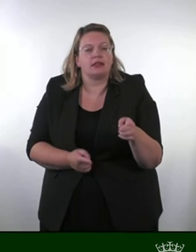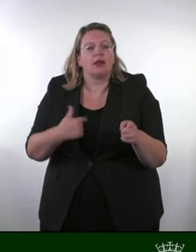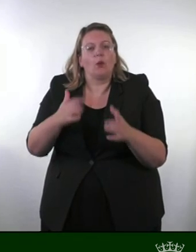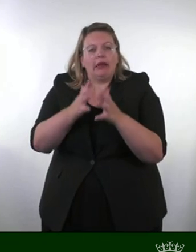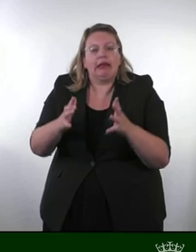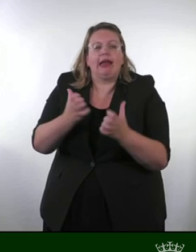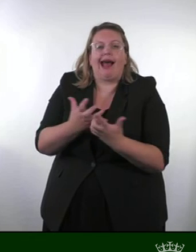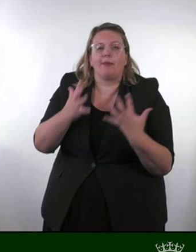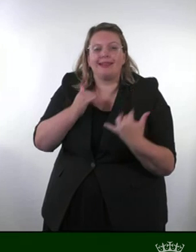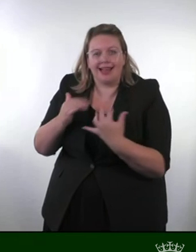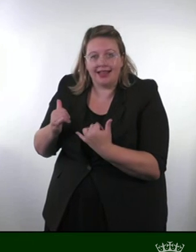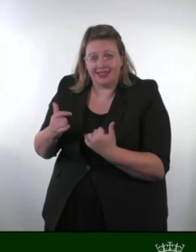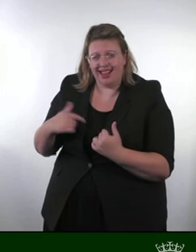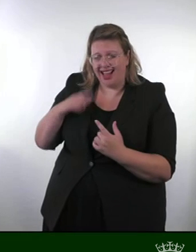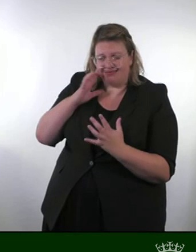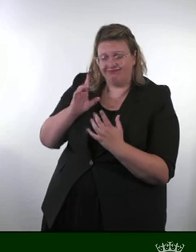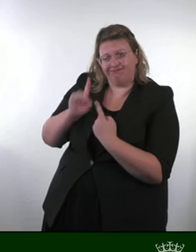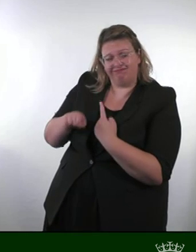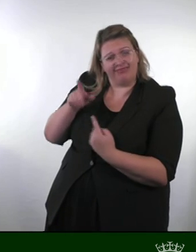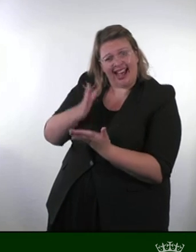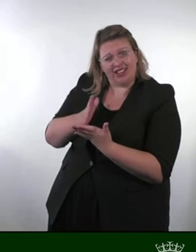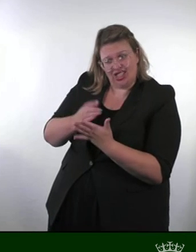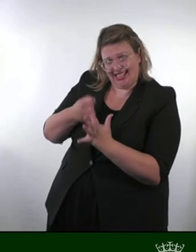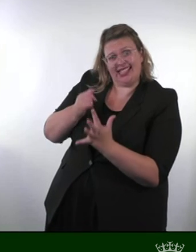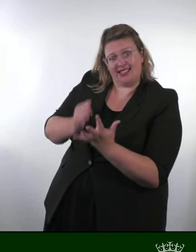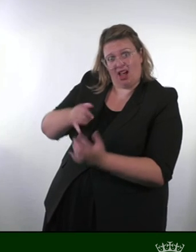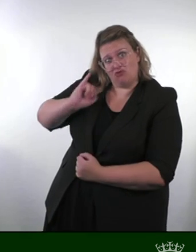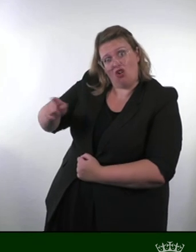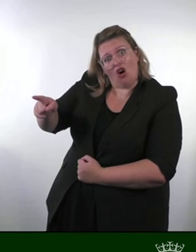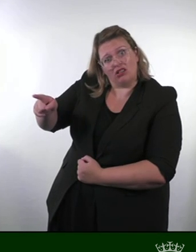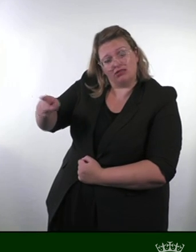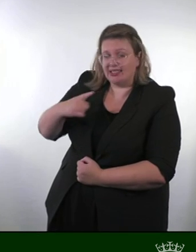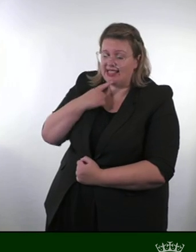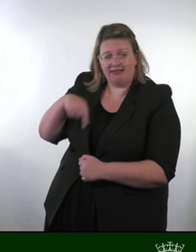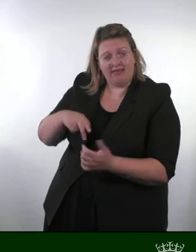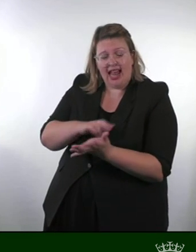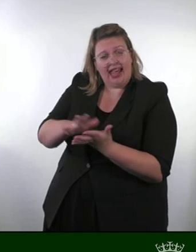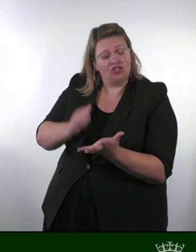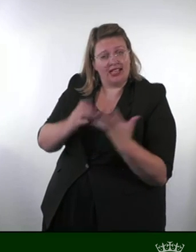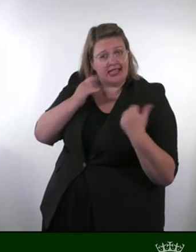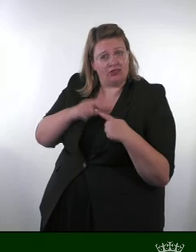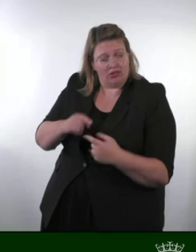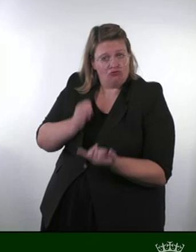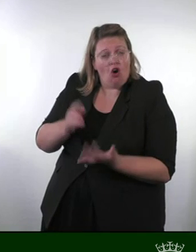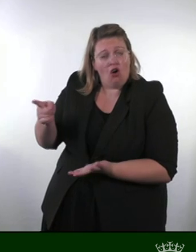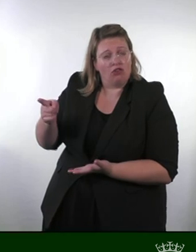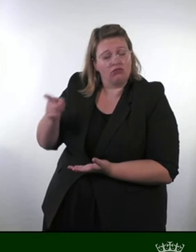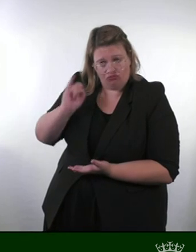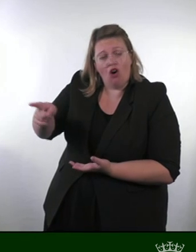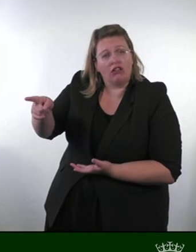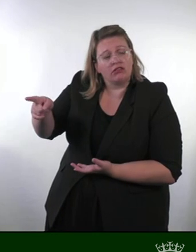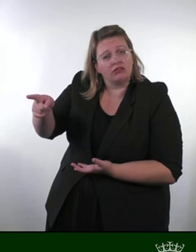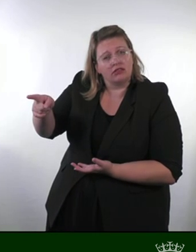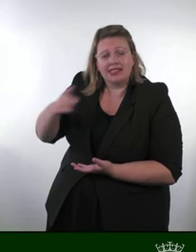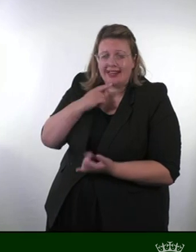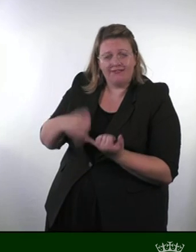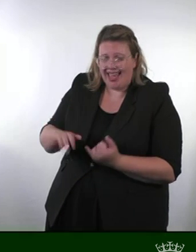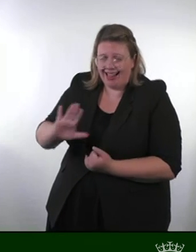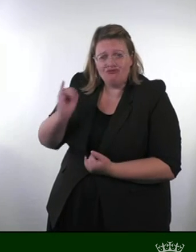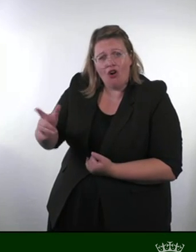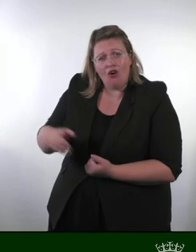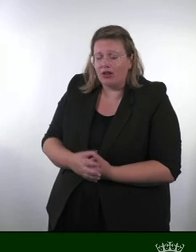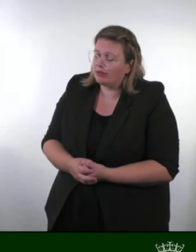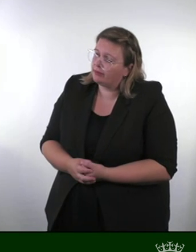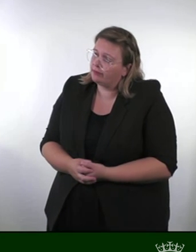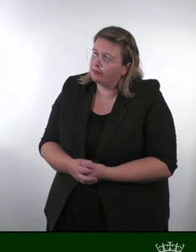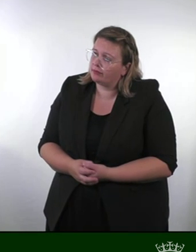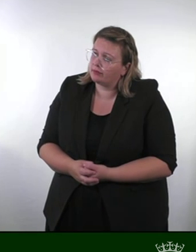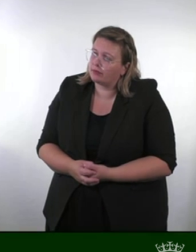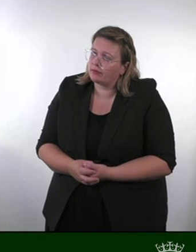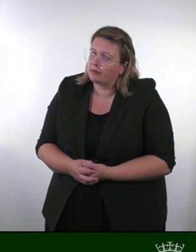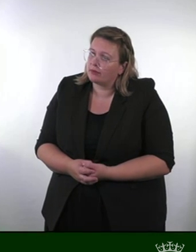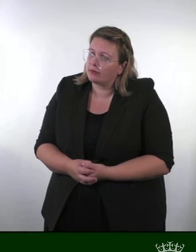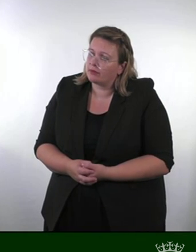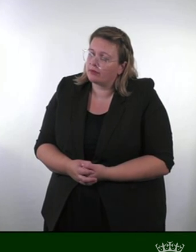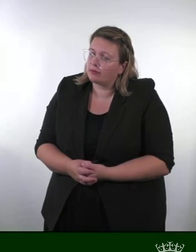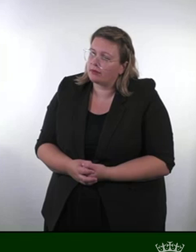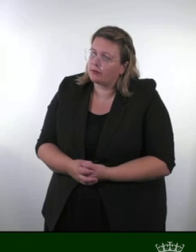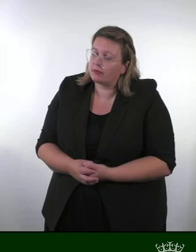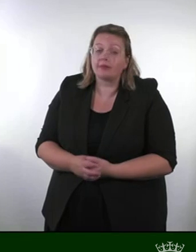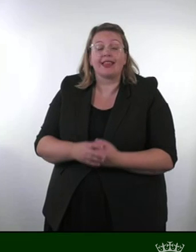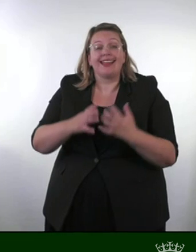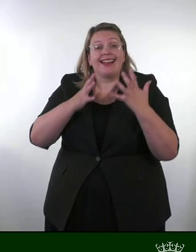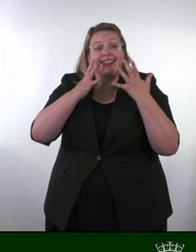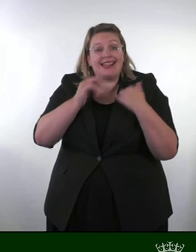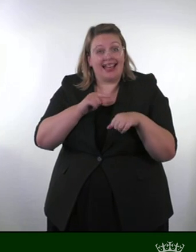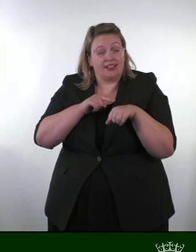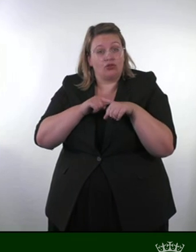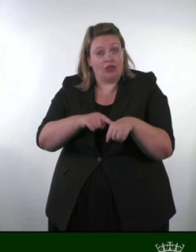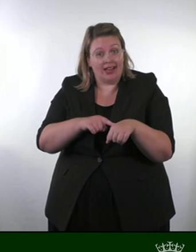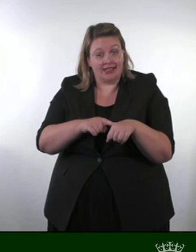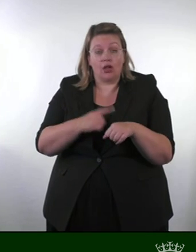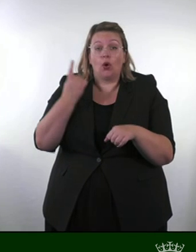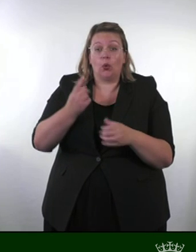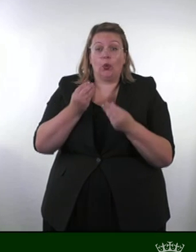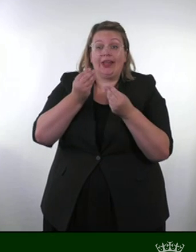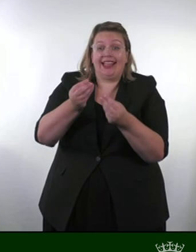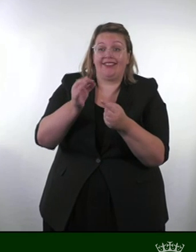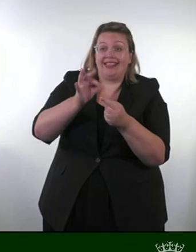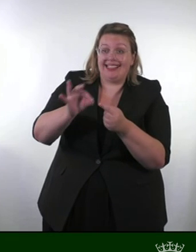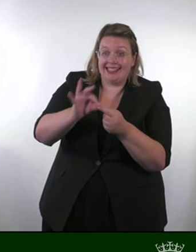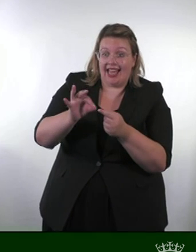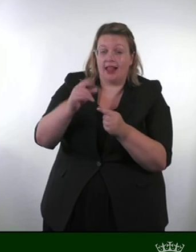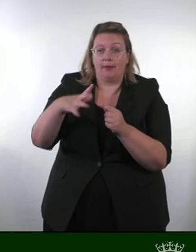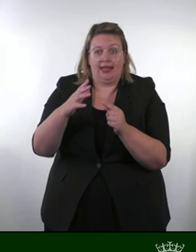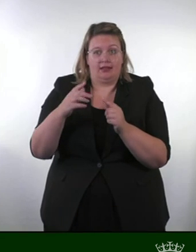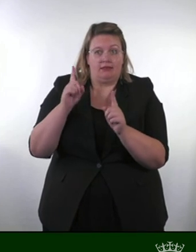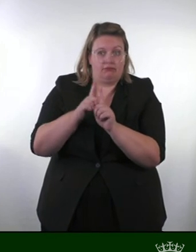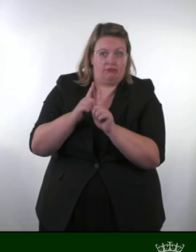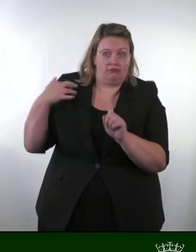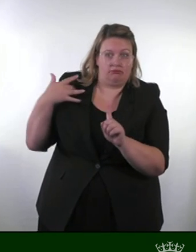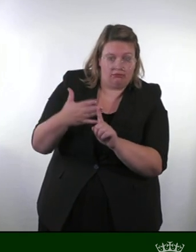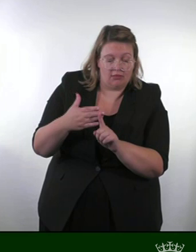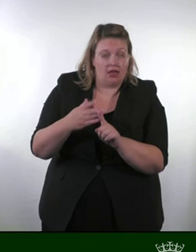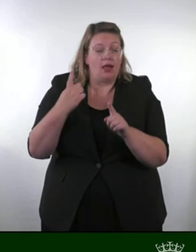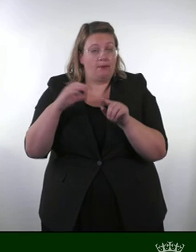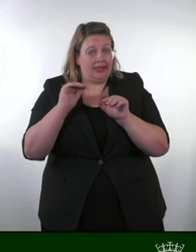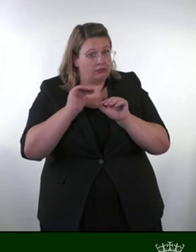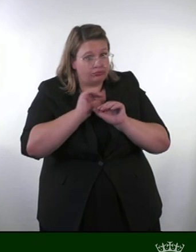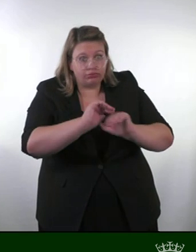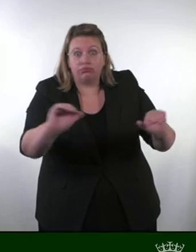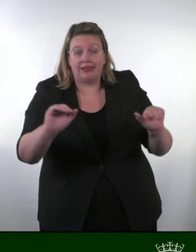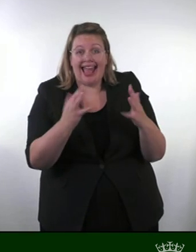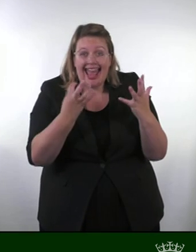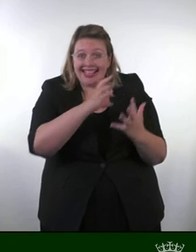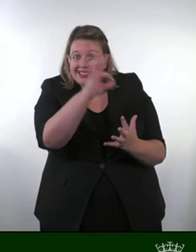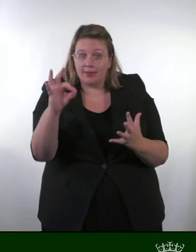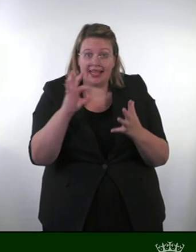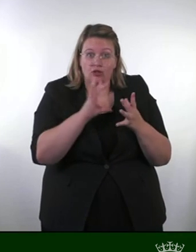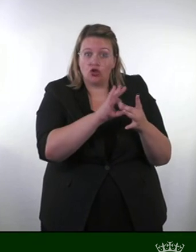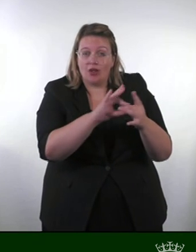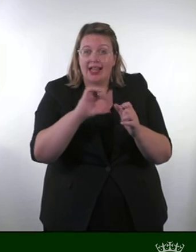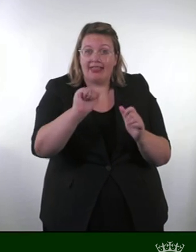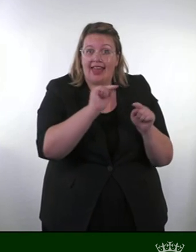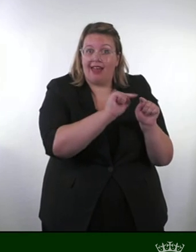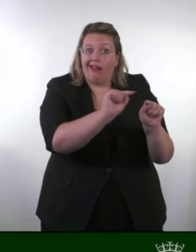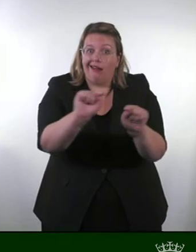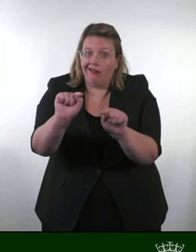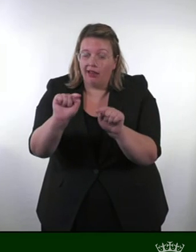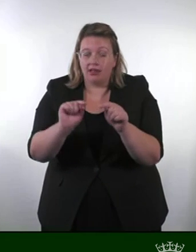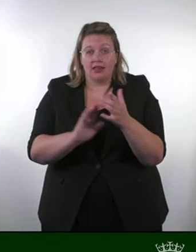The right honourable and learned Gentleman is wrong in what he says about the failure of NHS Test and Trace, so let me tell him that of those contacts who supply details, 80% are reached, and 320,000 people have been persuaded to self-isolate and stop the spread of the disease.